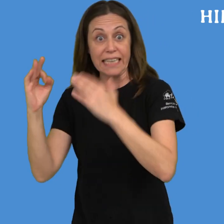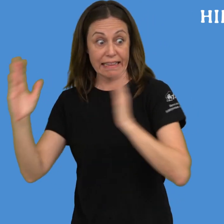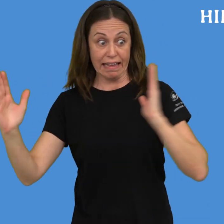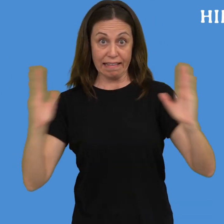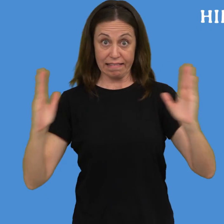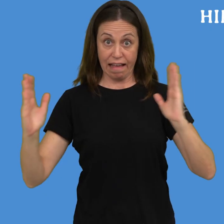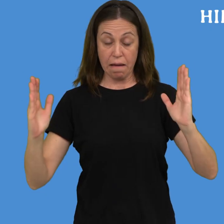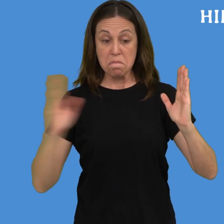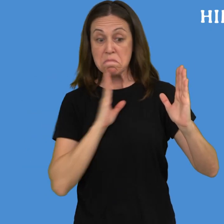época